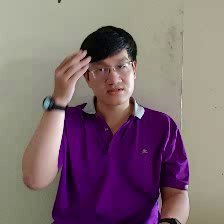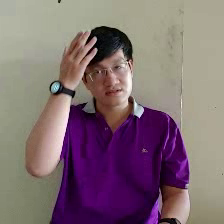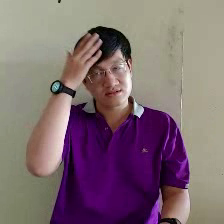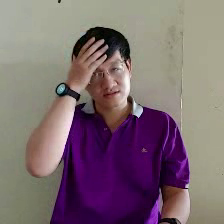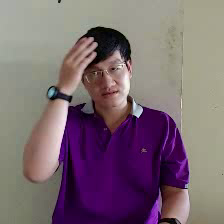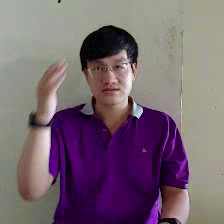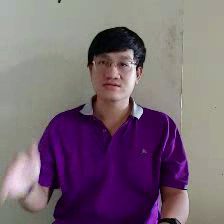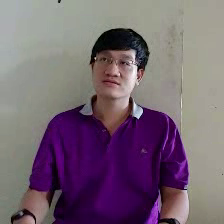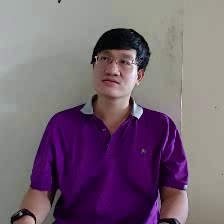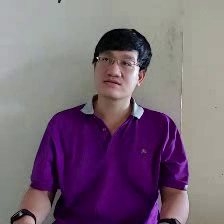Biết